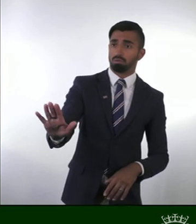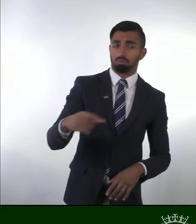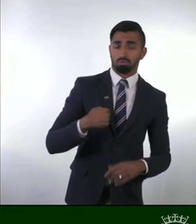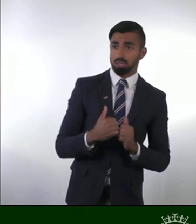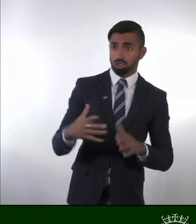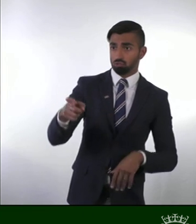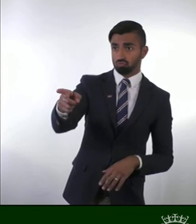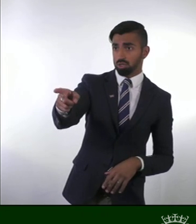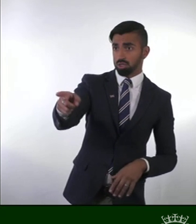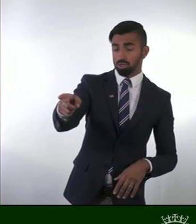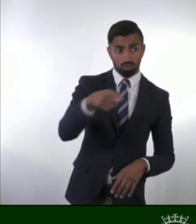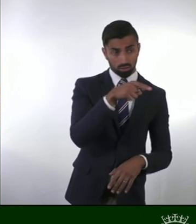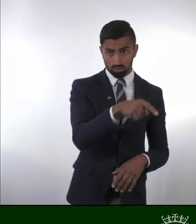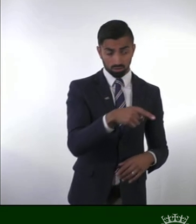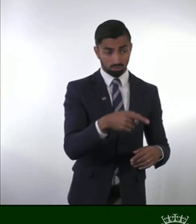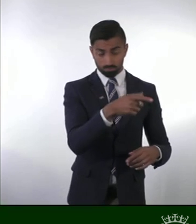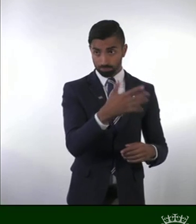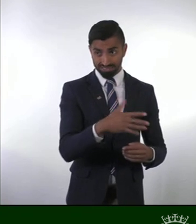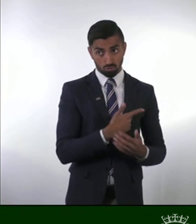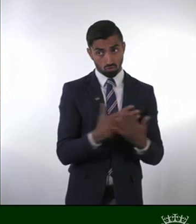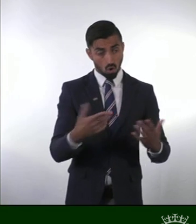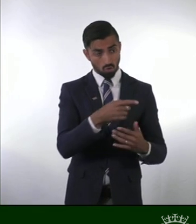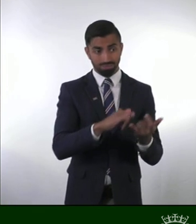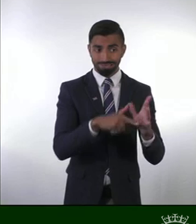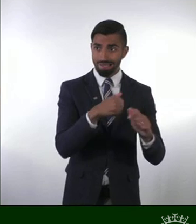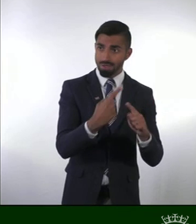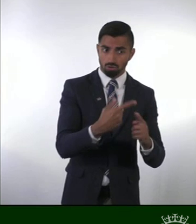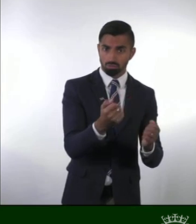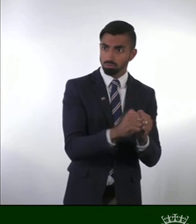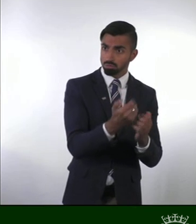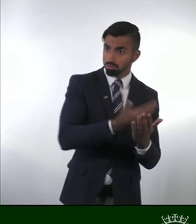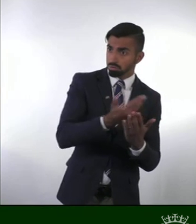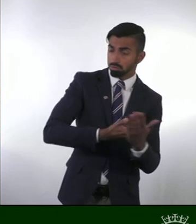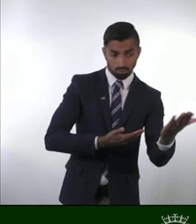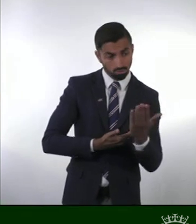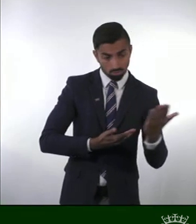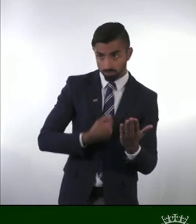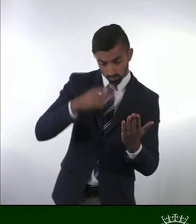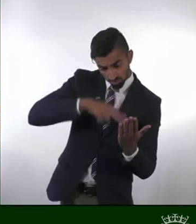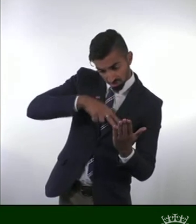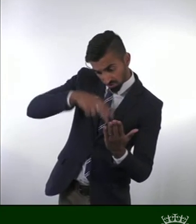I have actually read many papers on the social distancing rule, and it is a very interesting point.